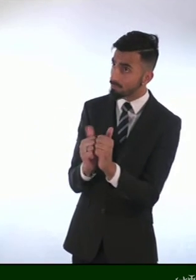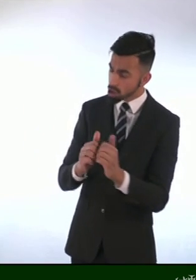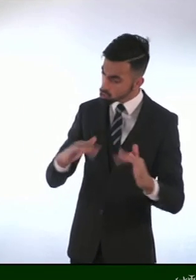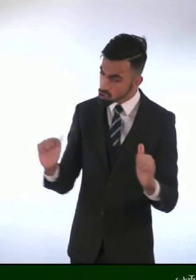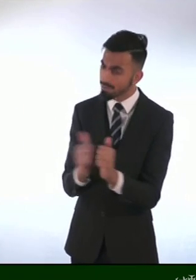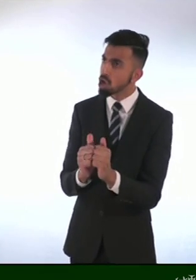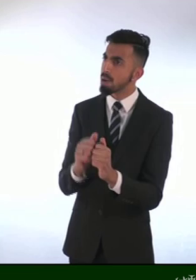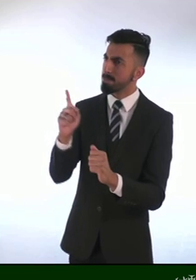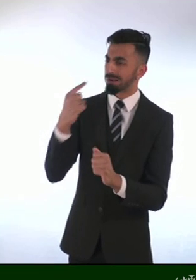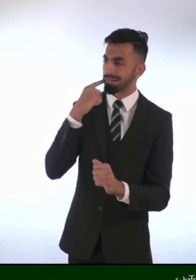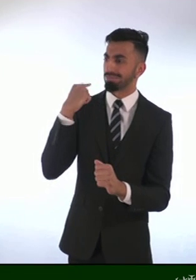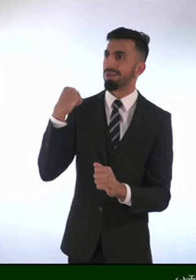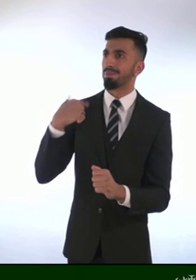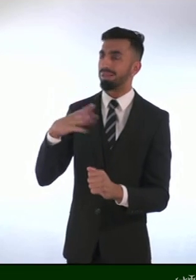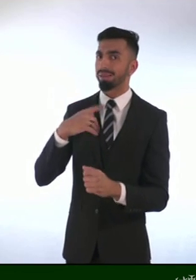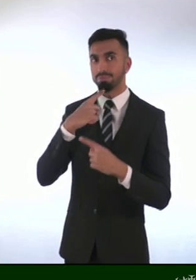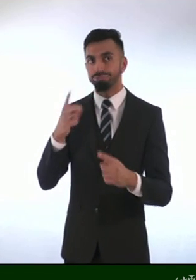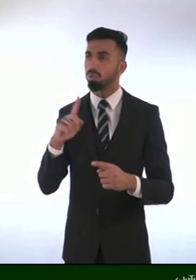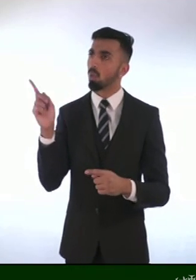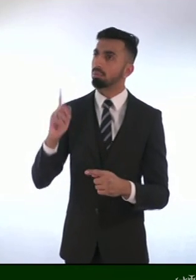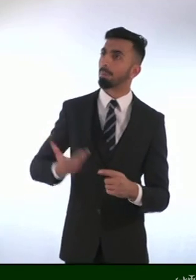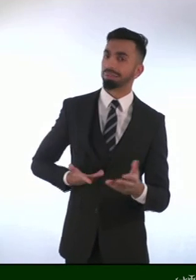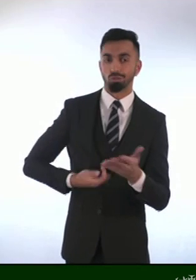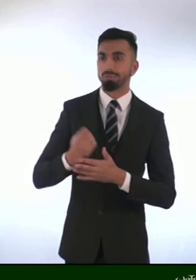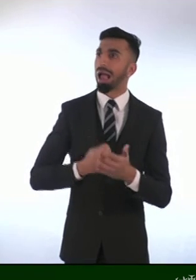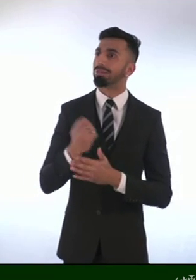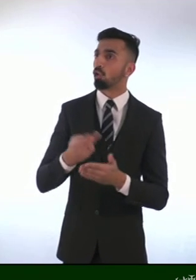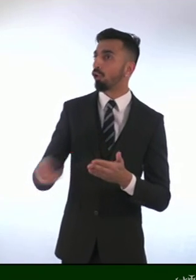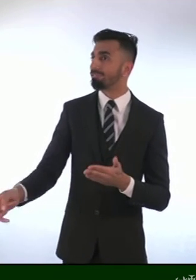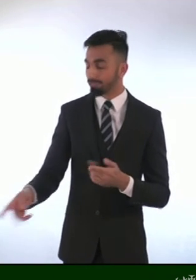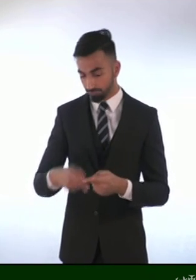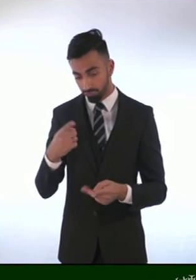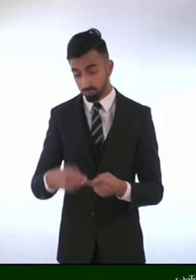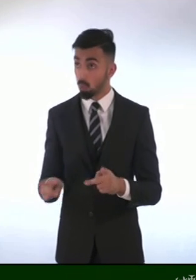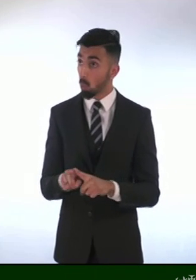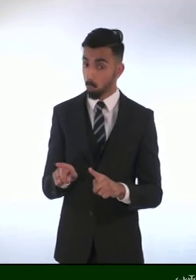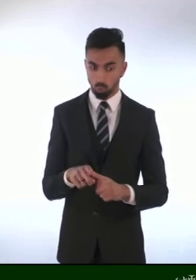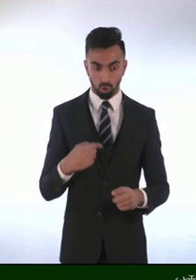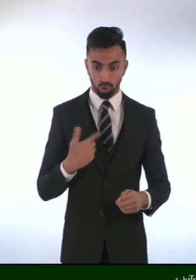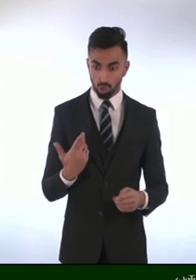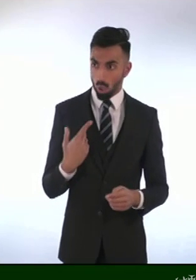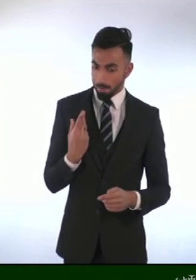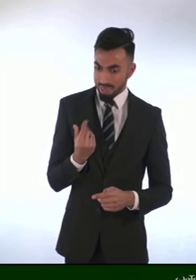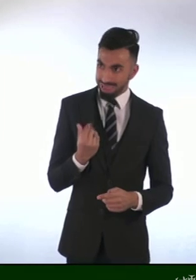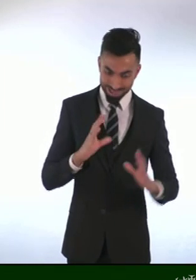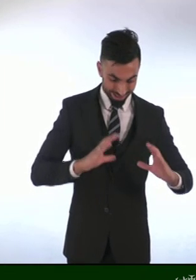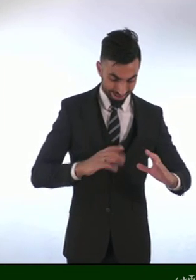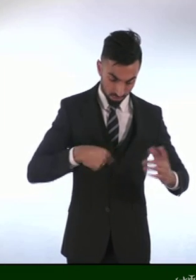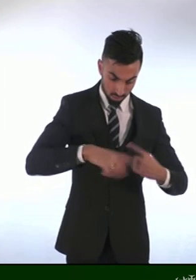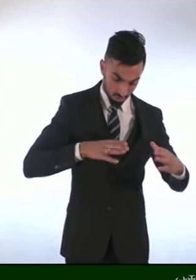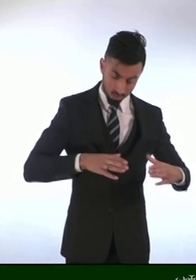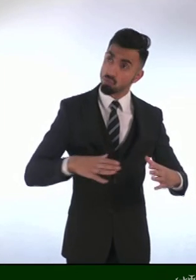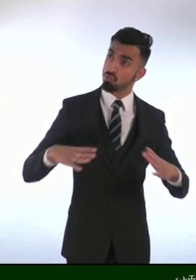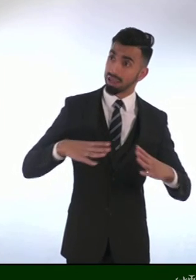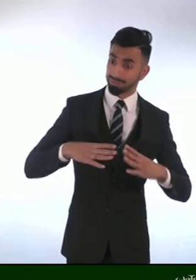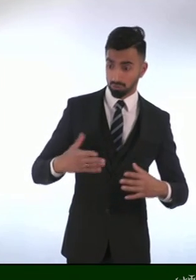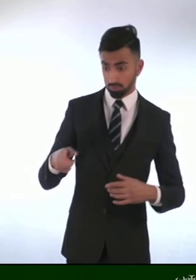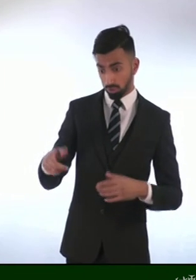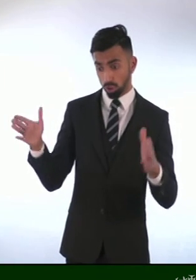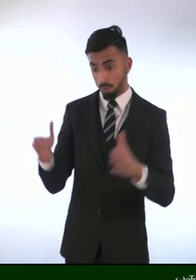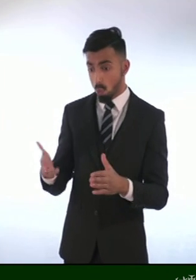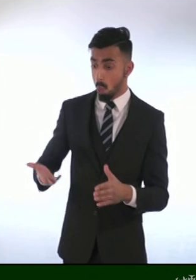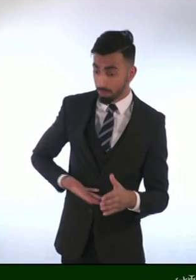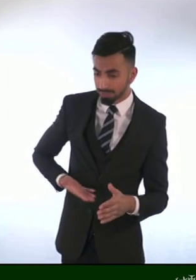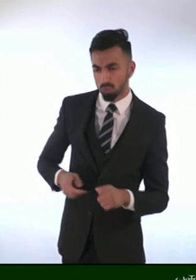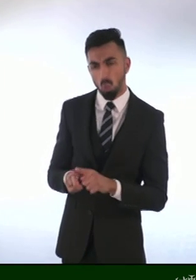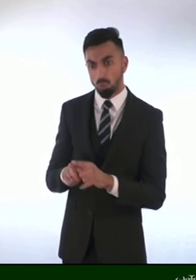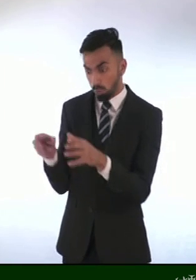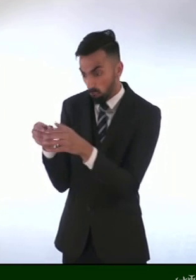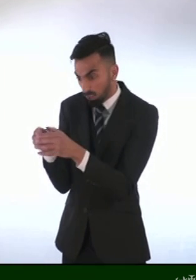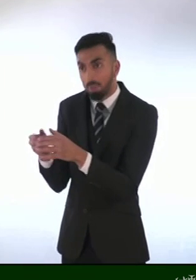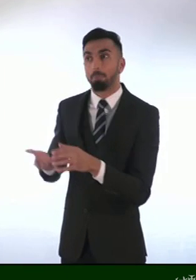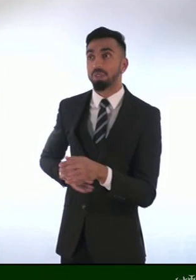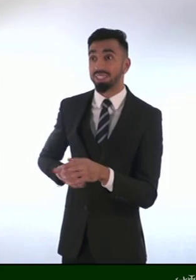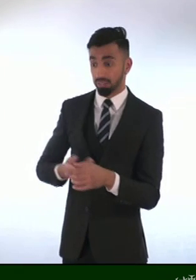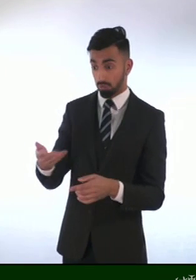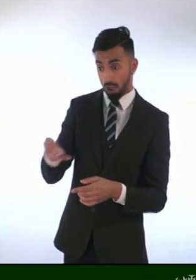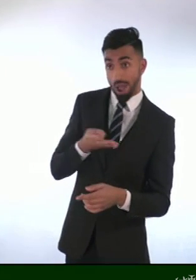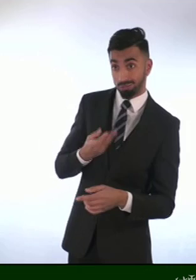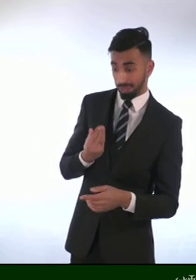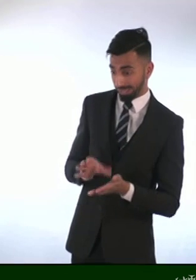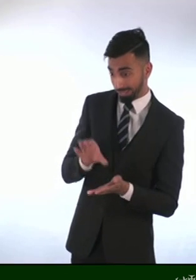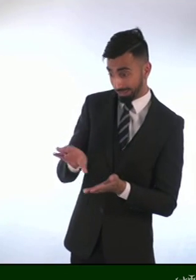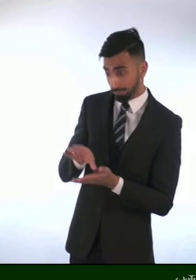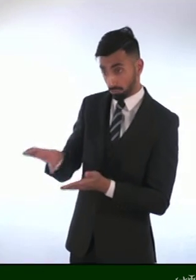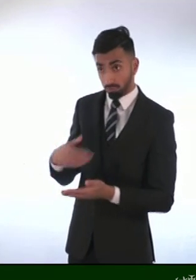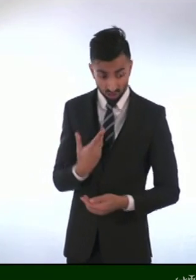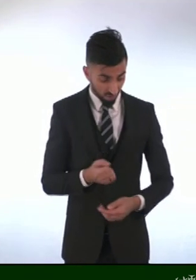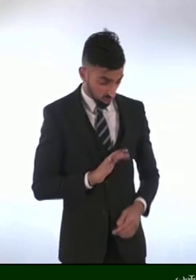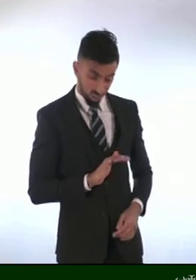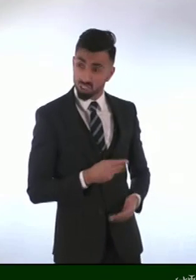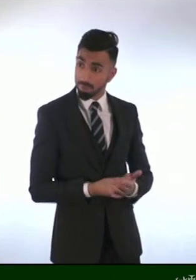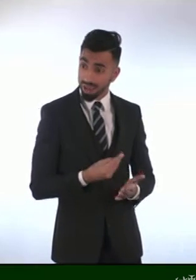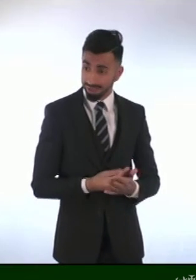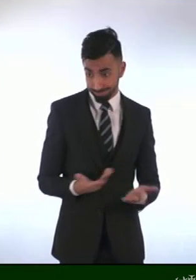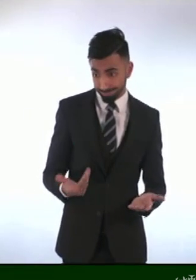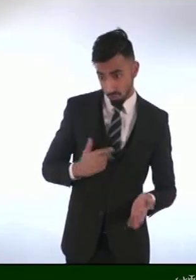We are making very considerable sums available for small and very small businesses precisely to protect the high street and the enterprise environment on which so many jobs depend.